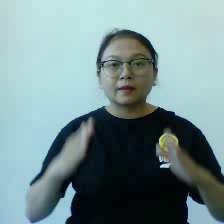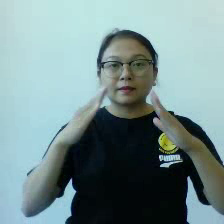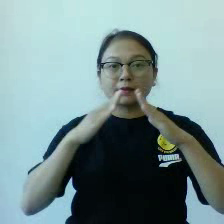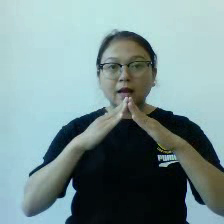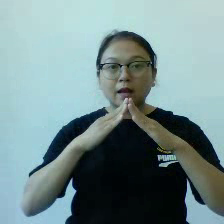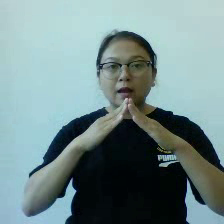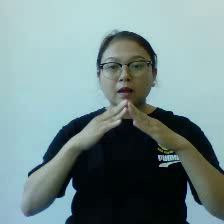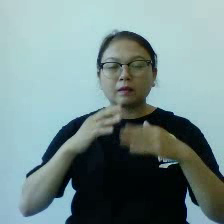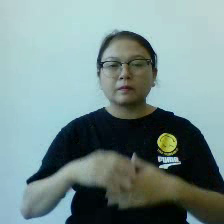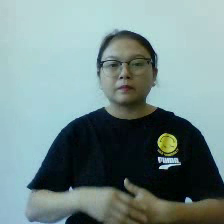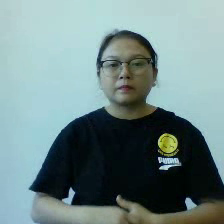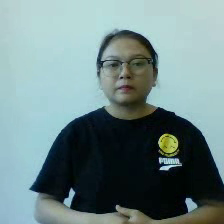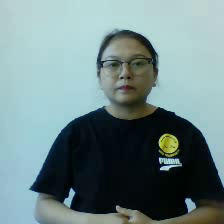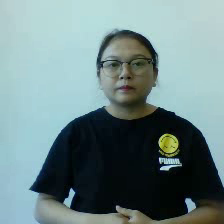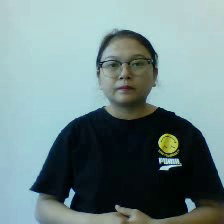Nhà